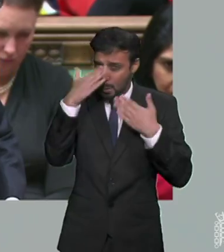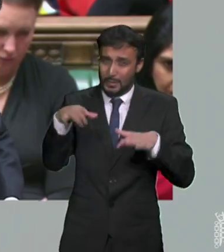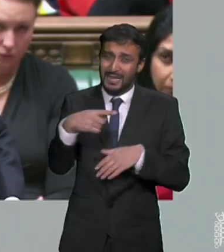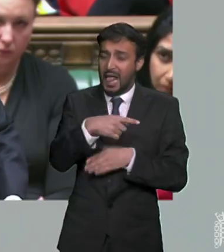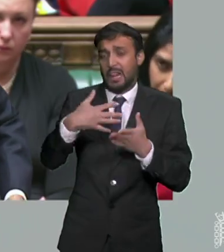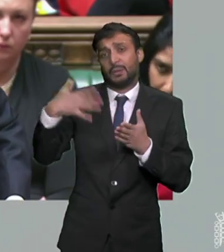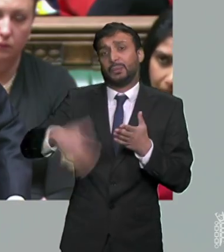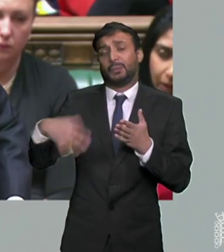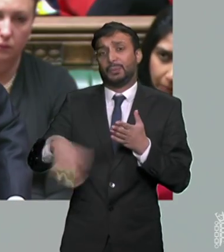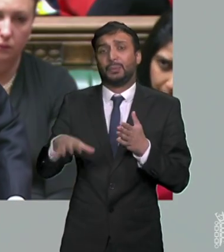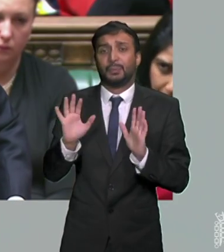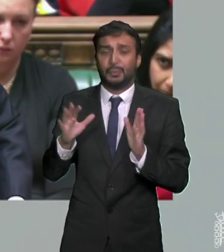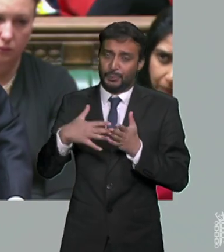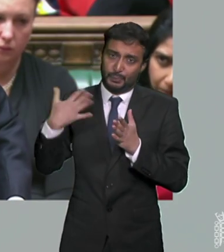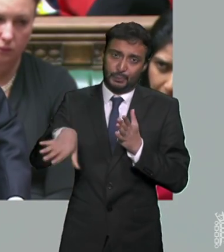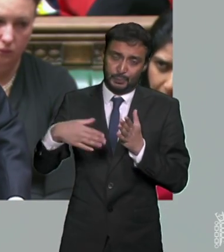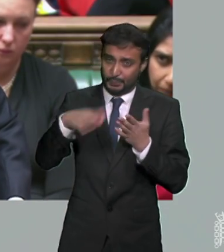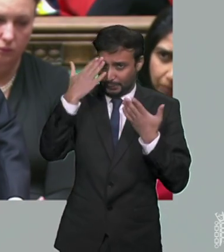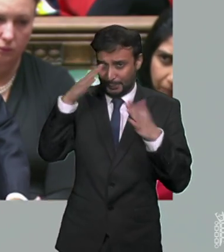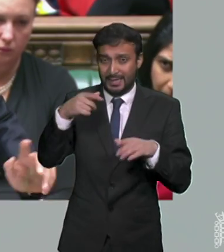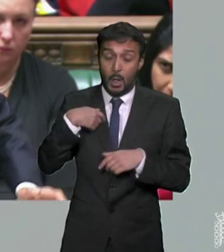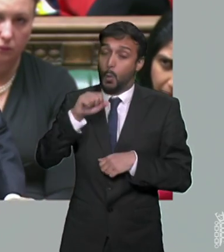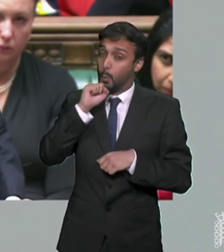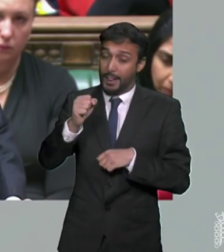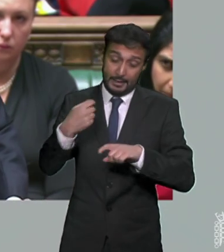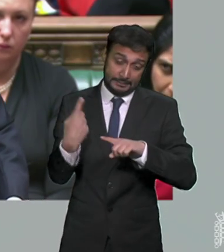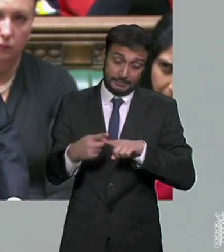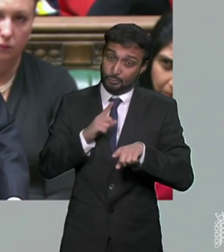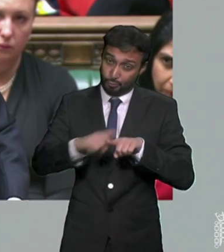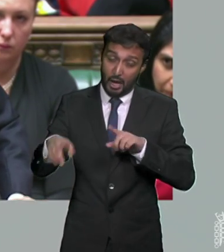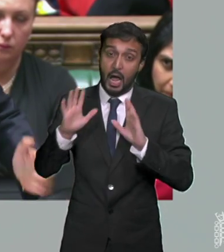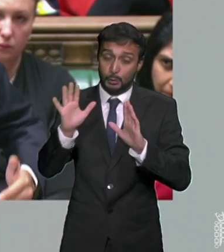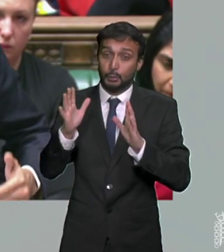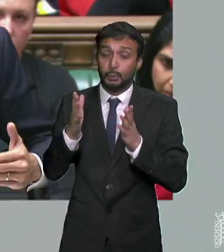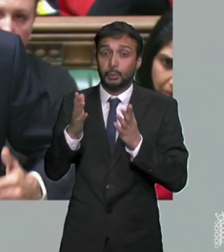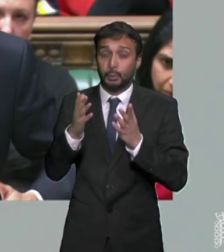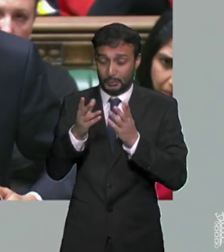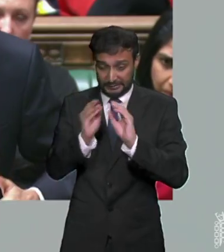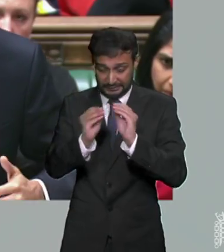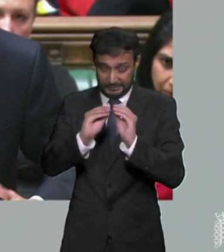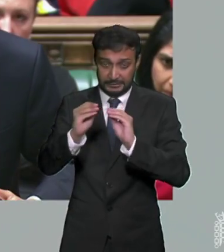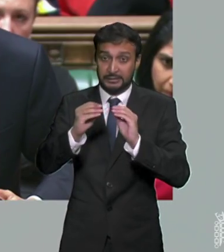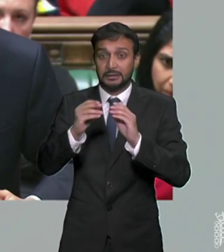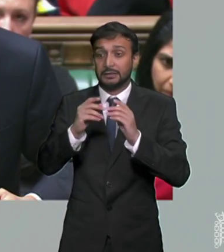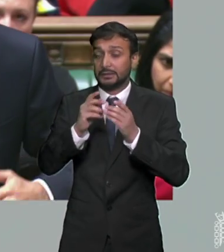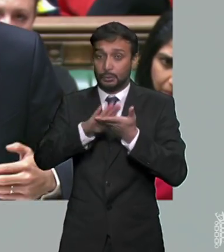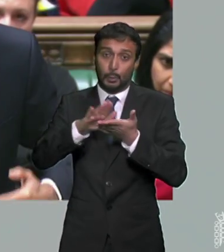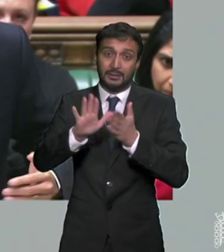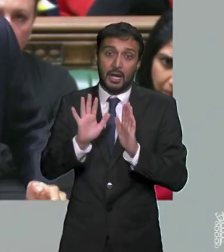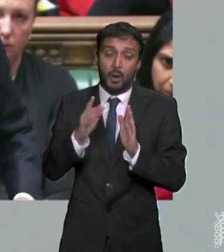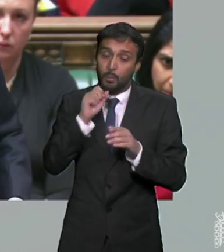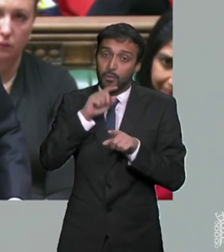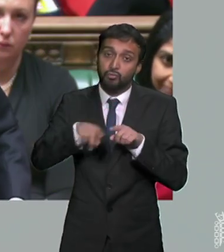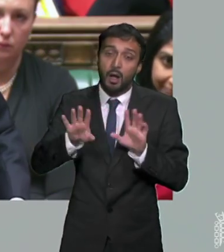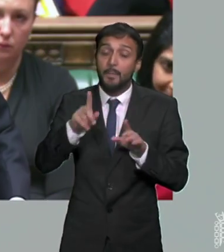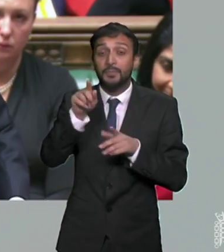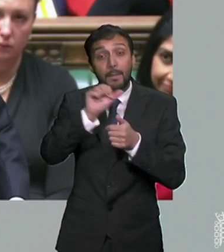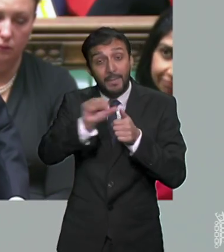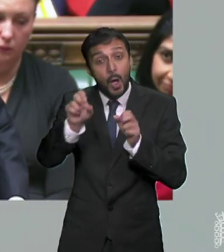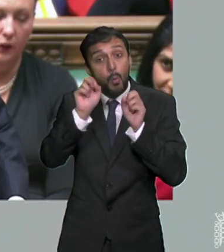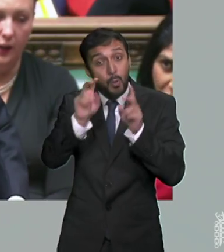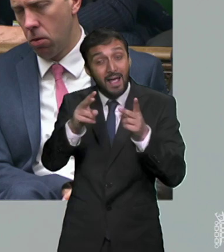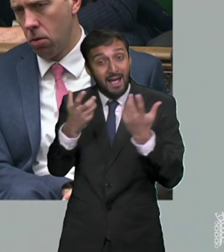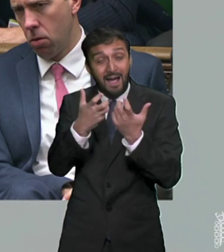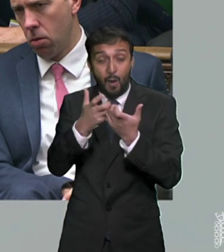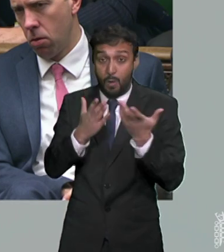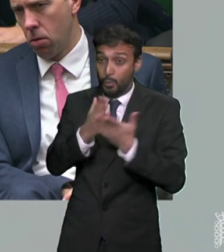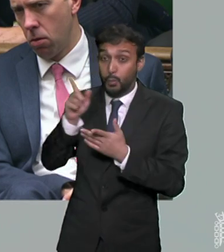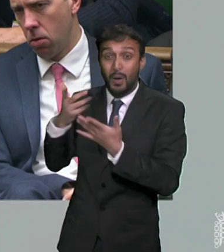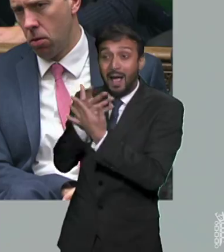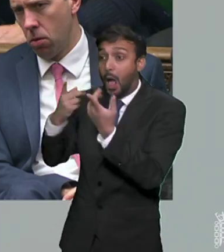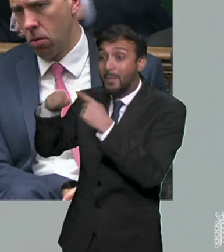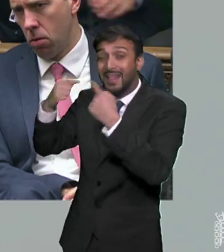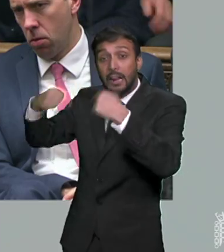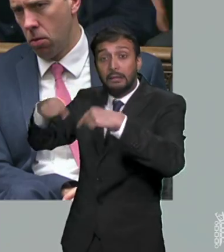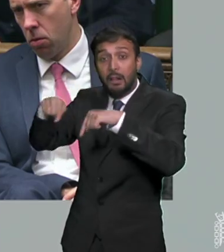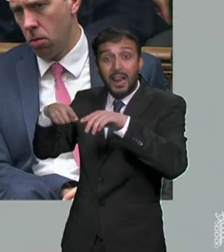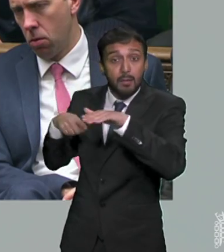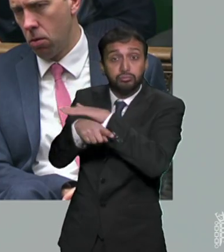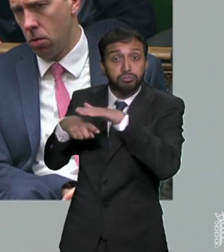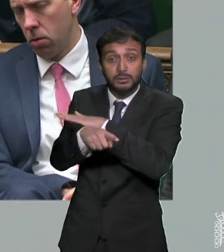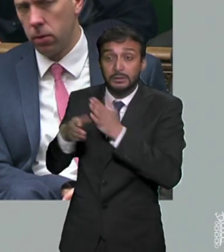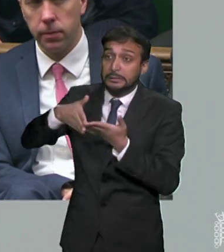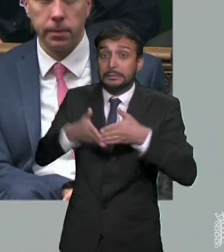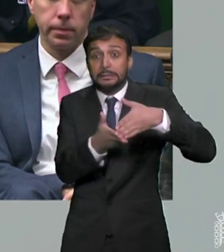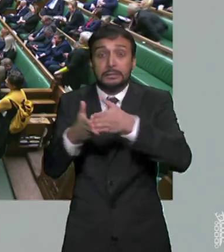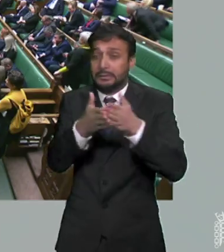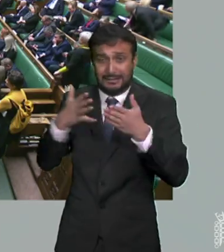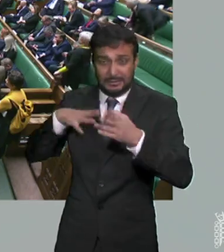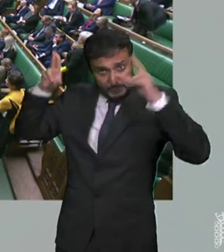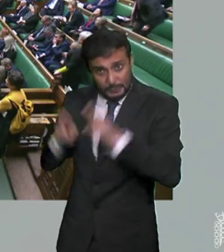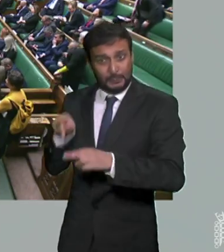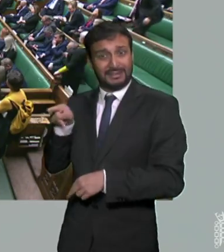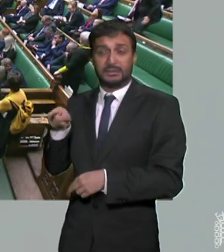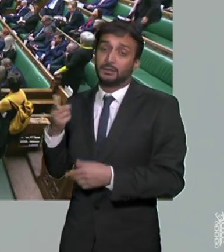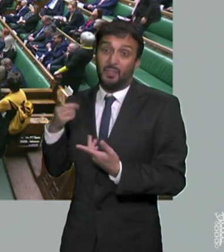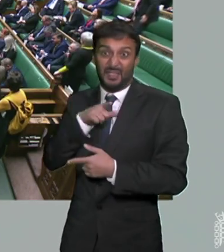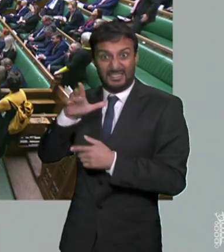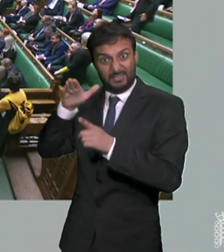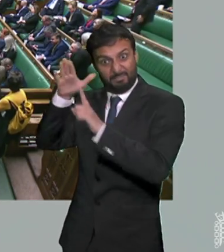We will urgently bring forward proposals to reduce the pressure but, as he and I know, the best way to solve the problem sustainably is to reduce the number of illegal migrants coming to the United Kingdom, and that is what the Government will deliver.